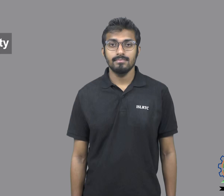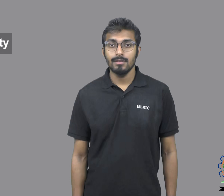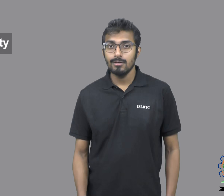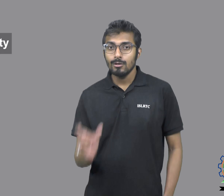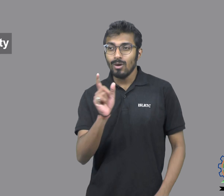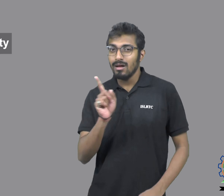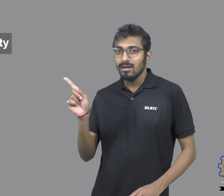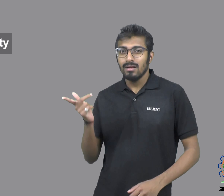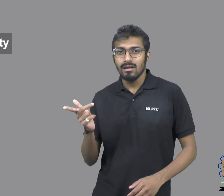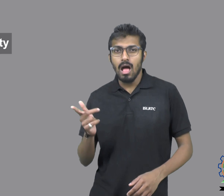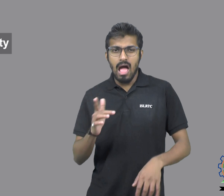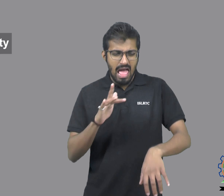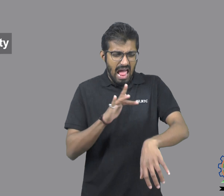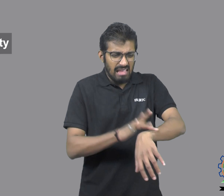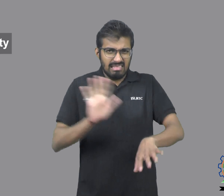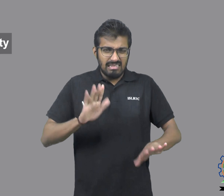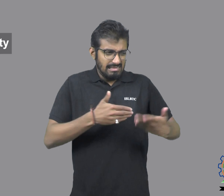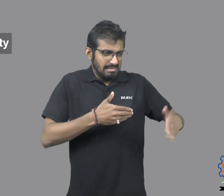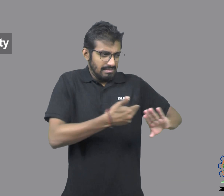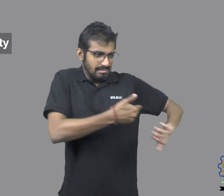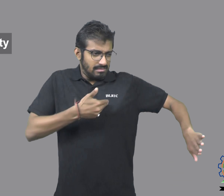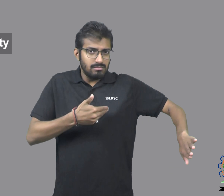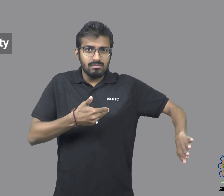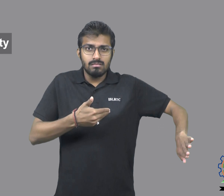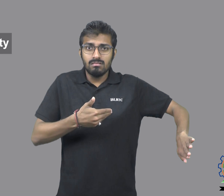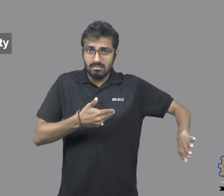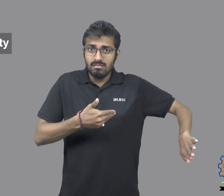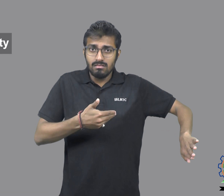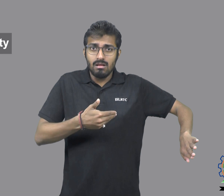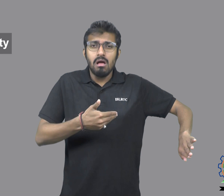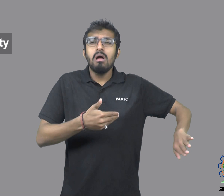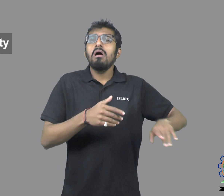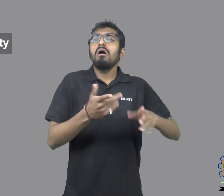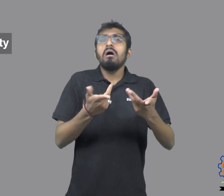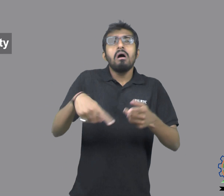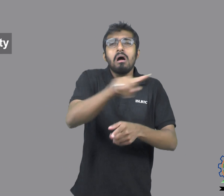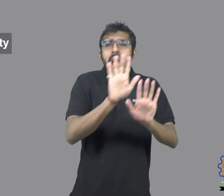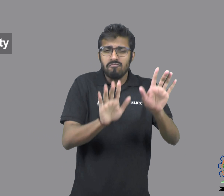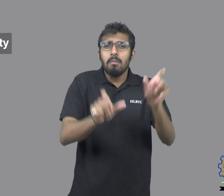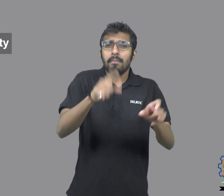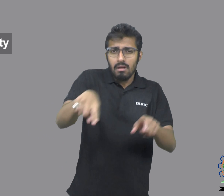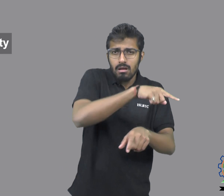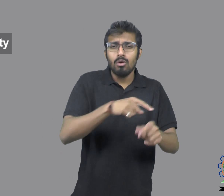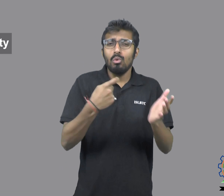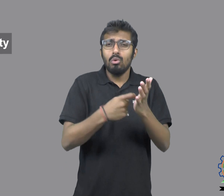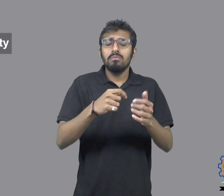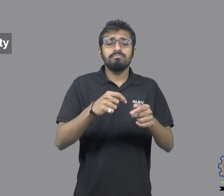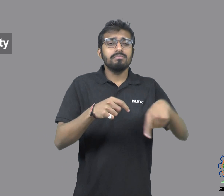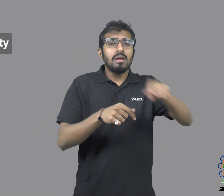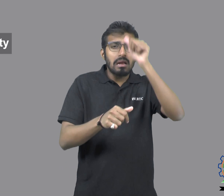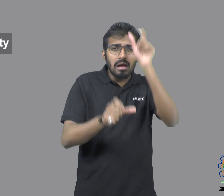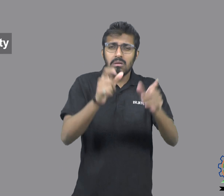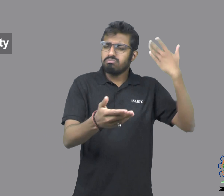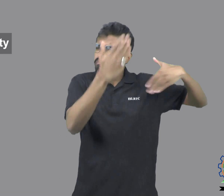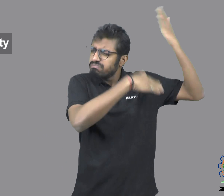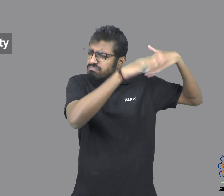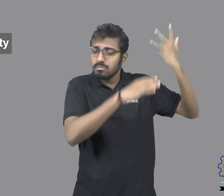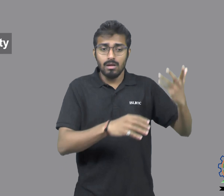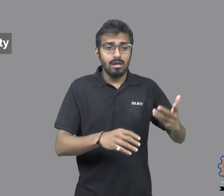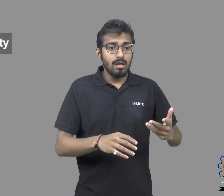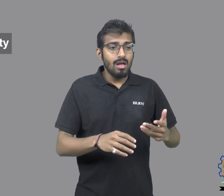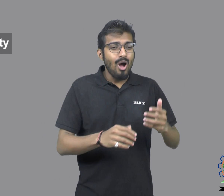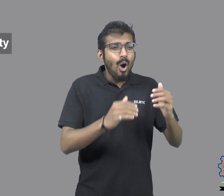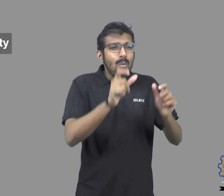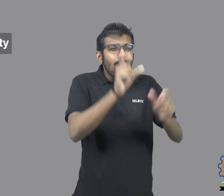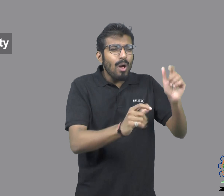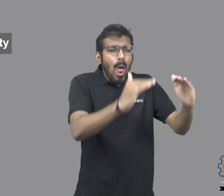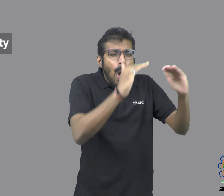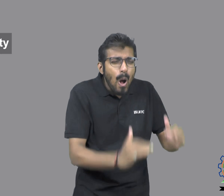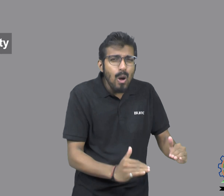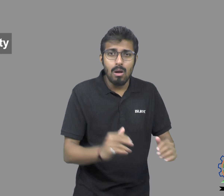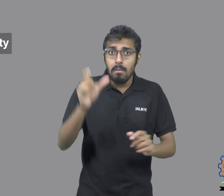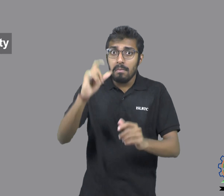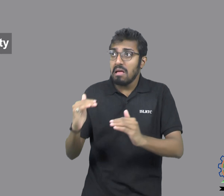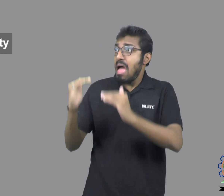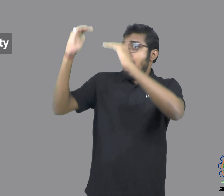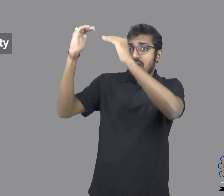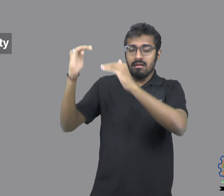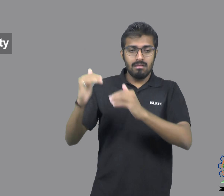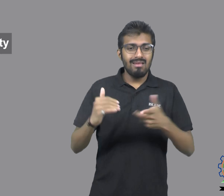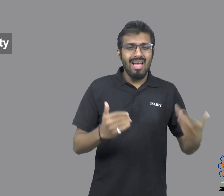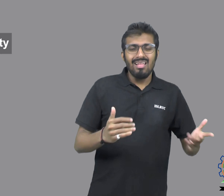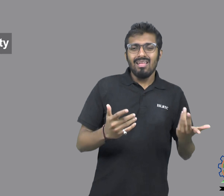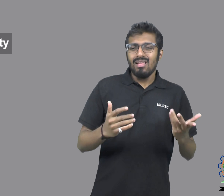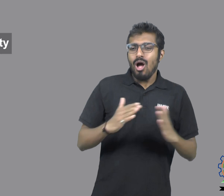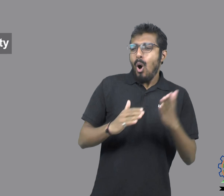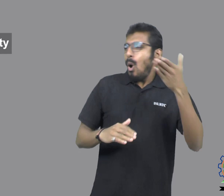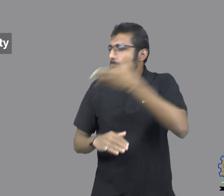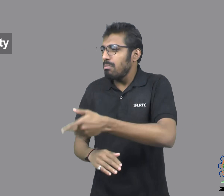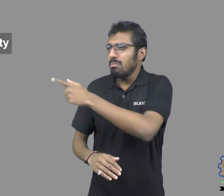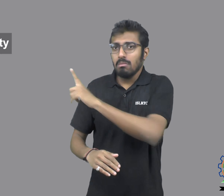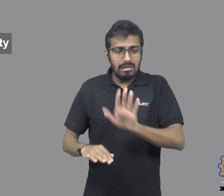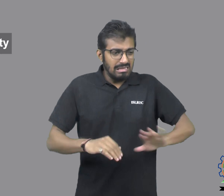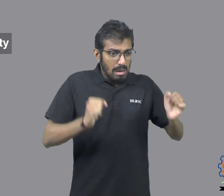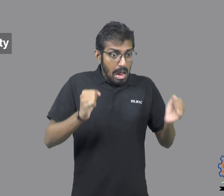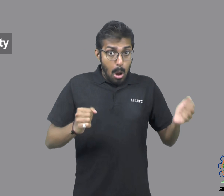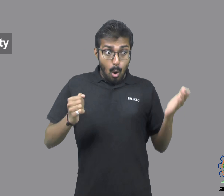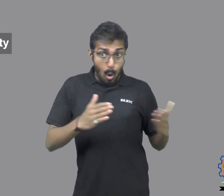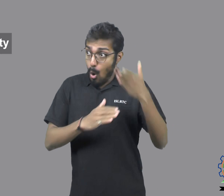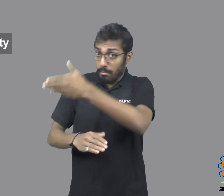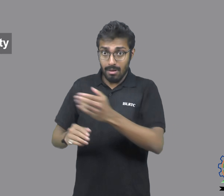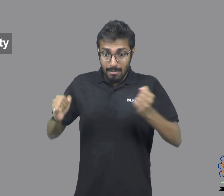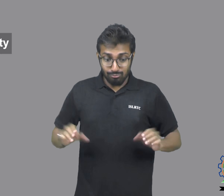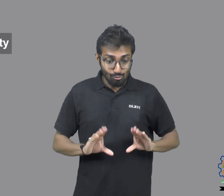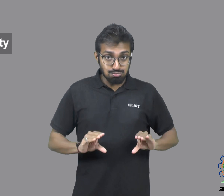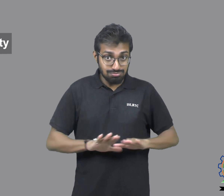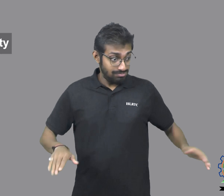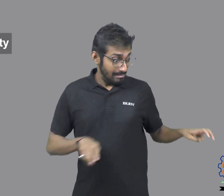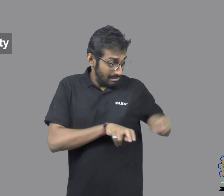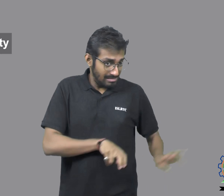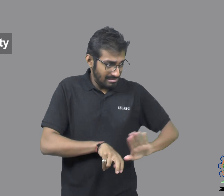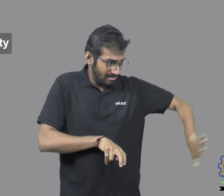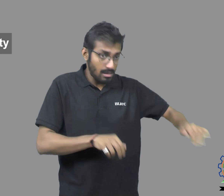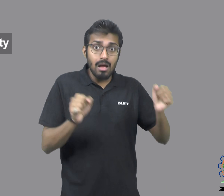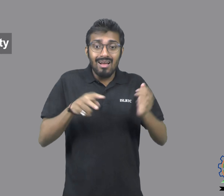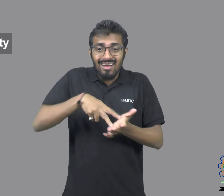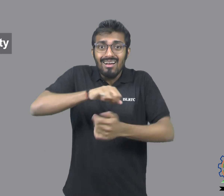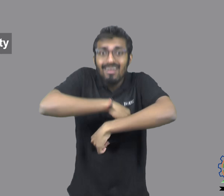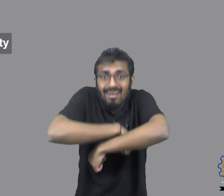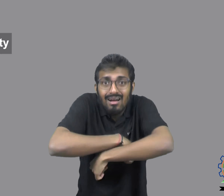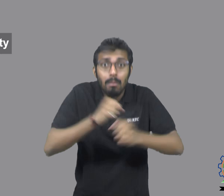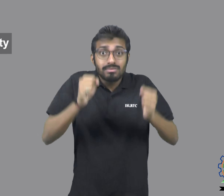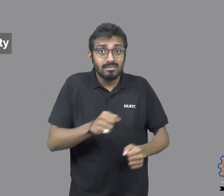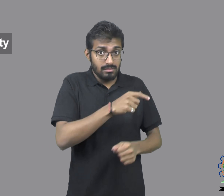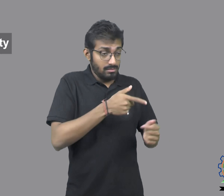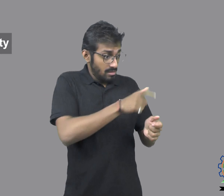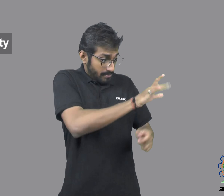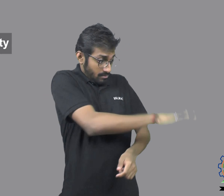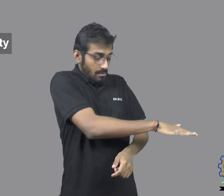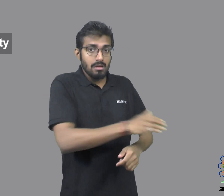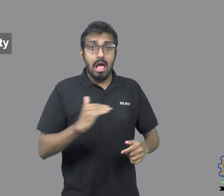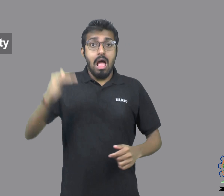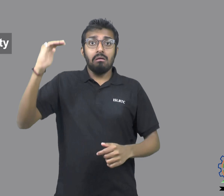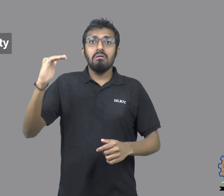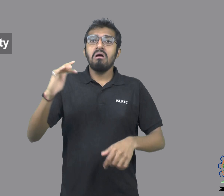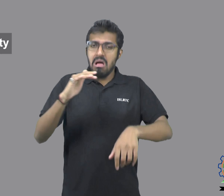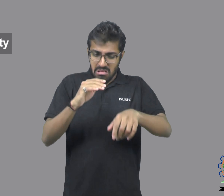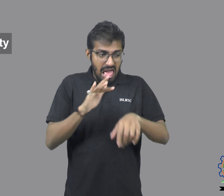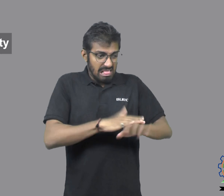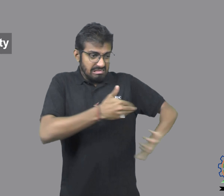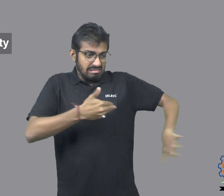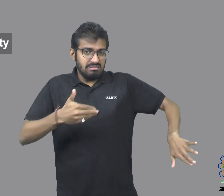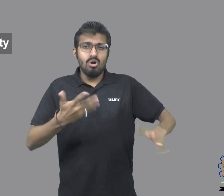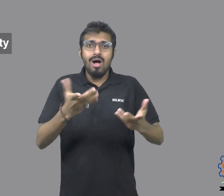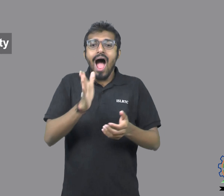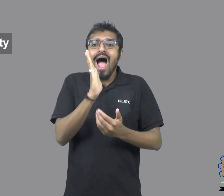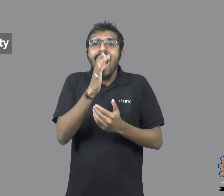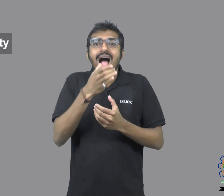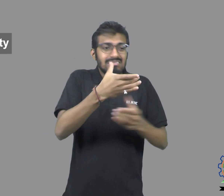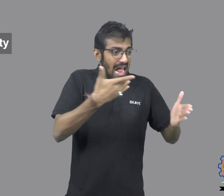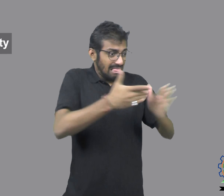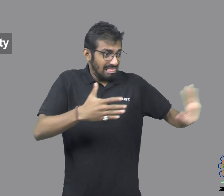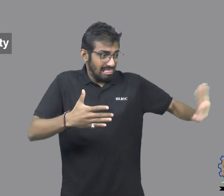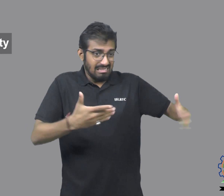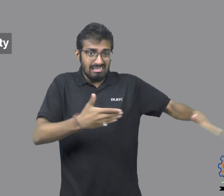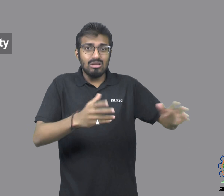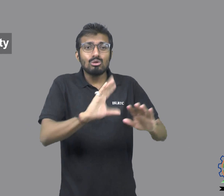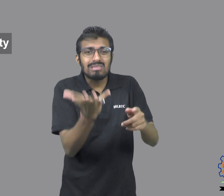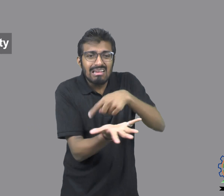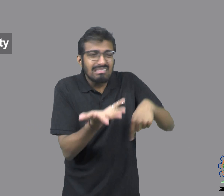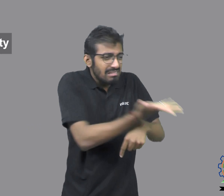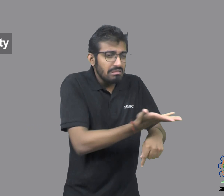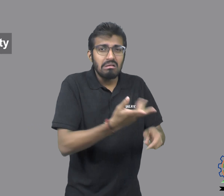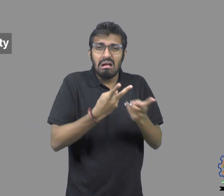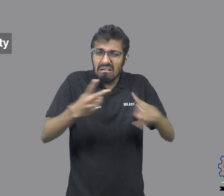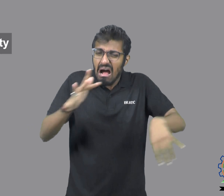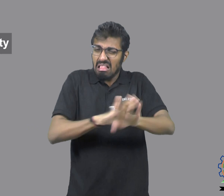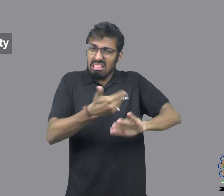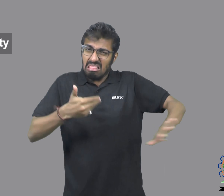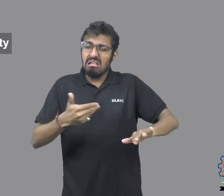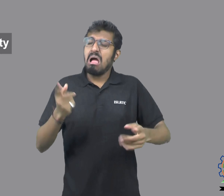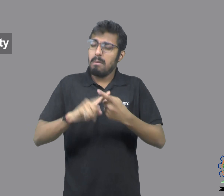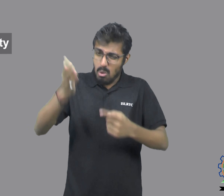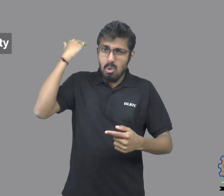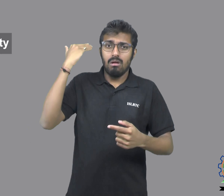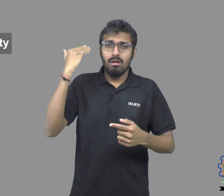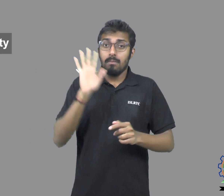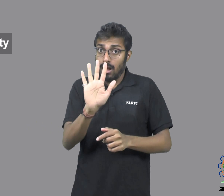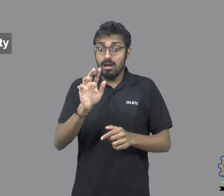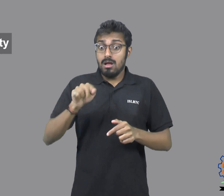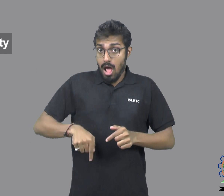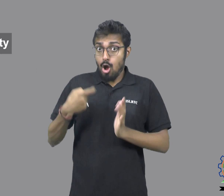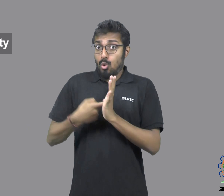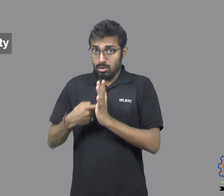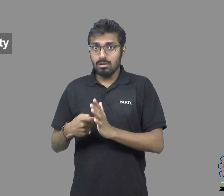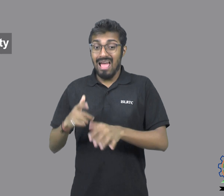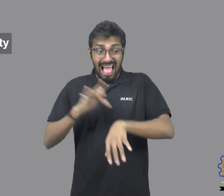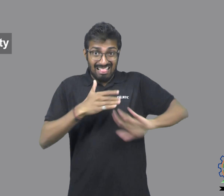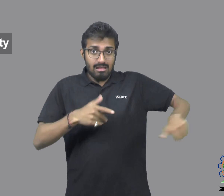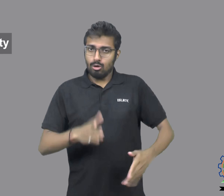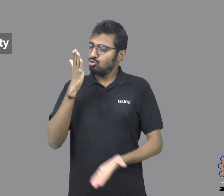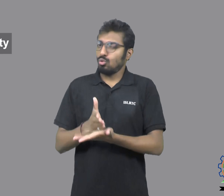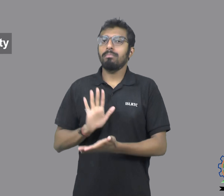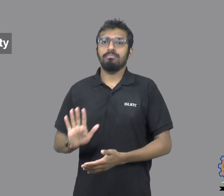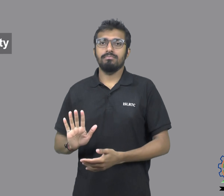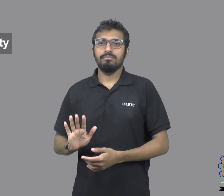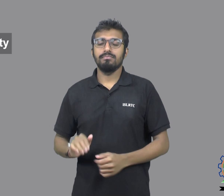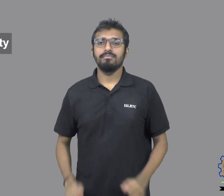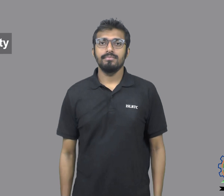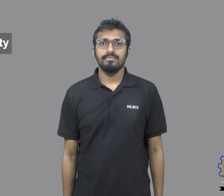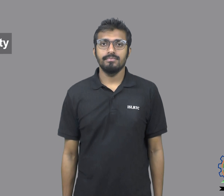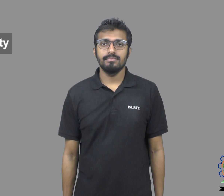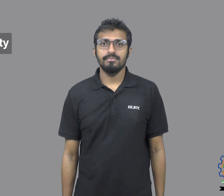Untouchability